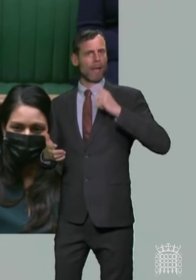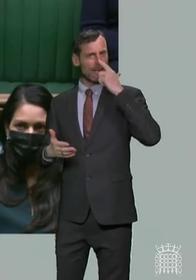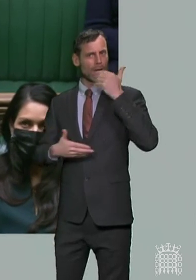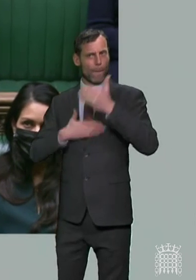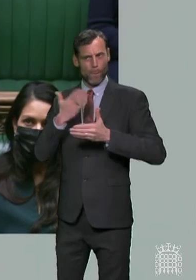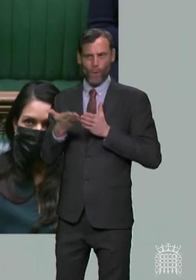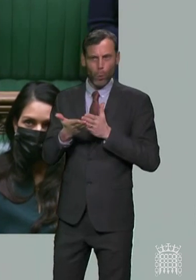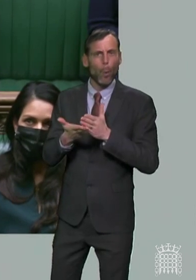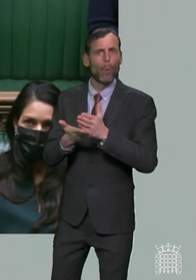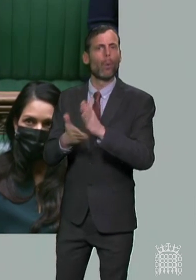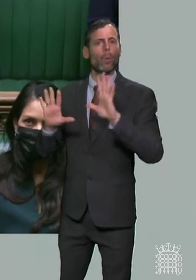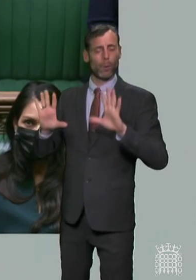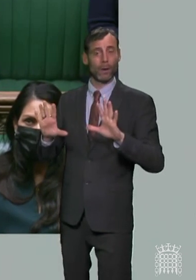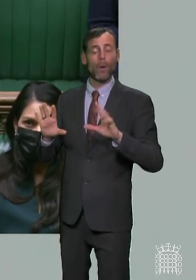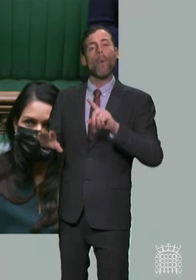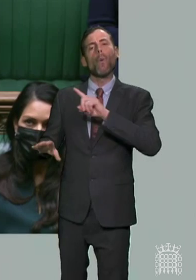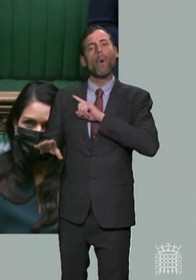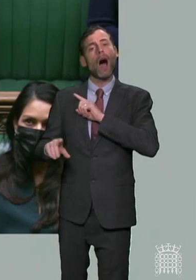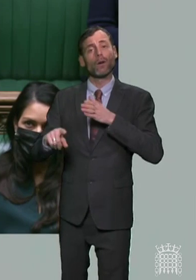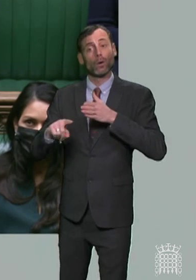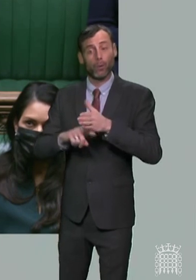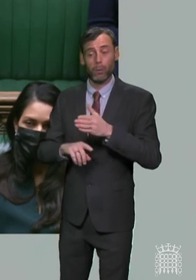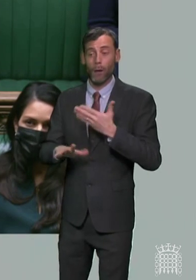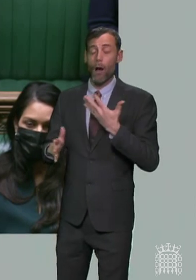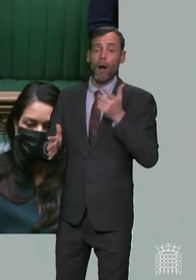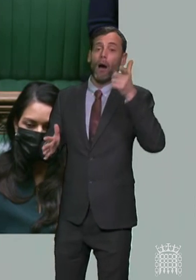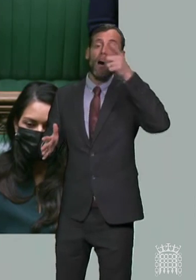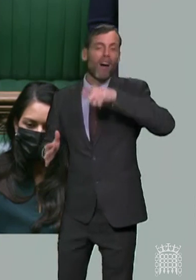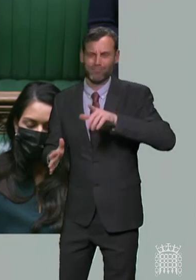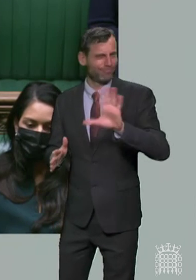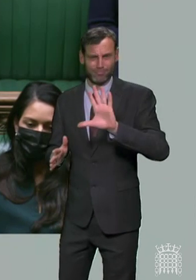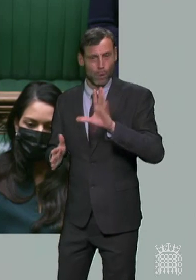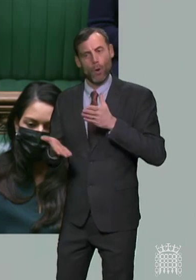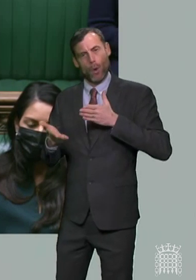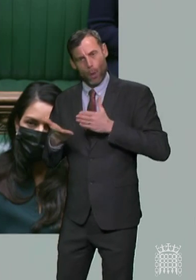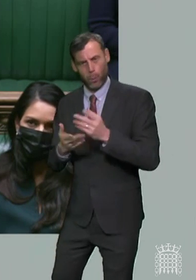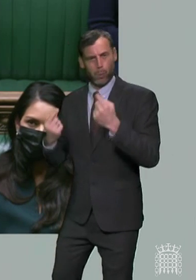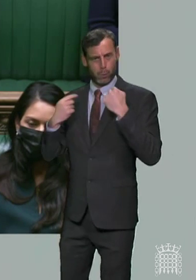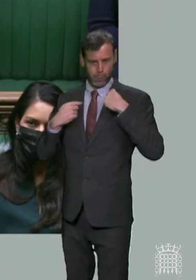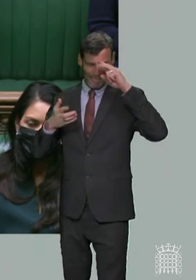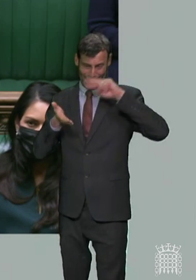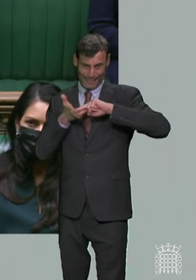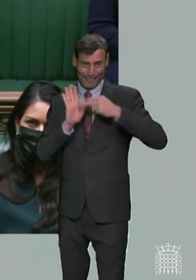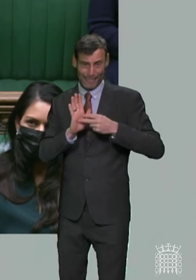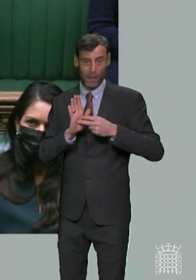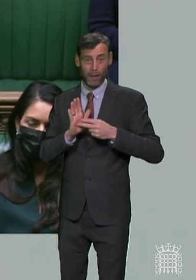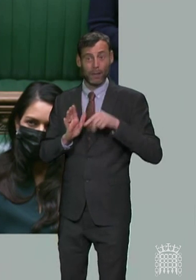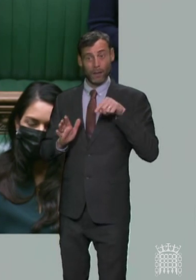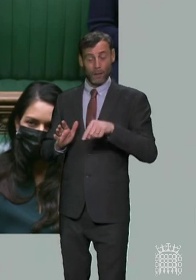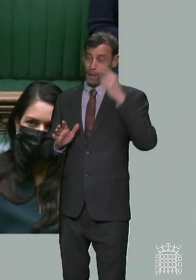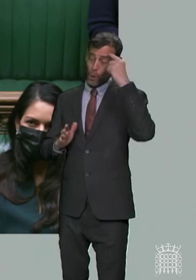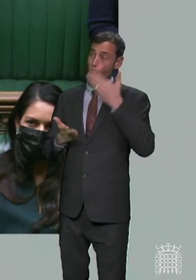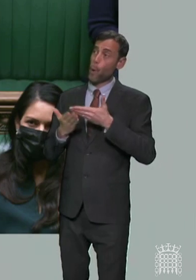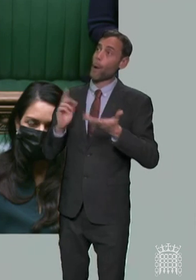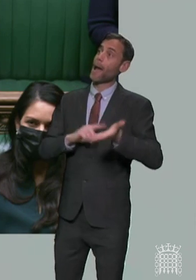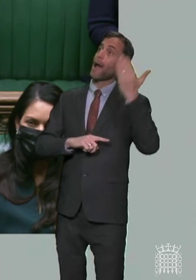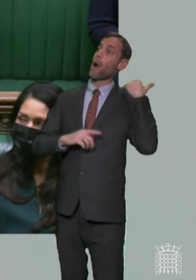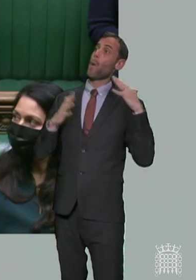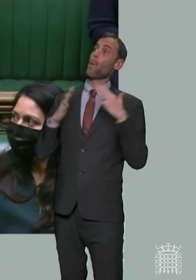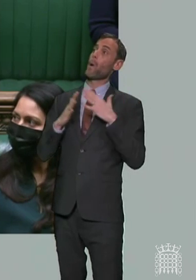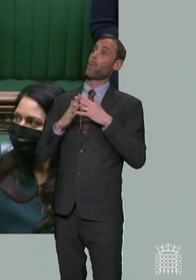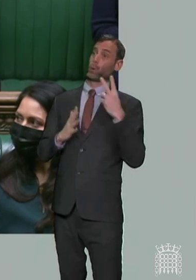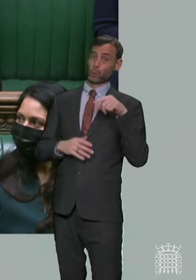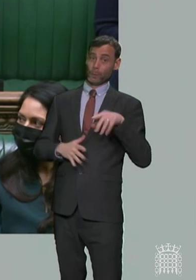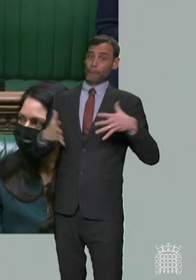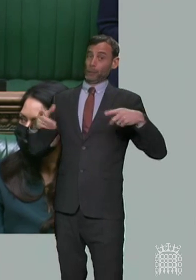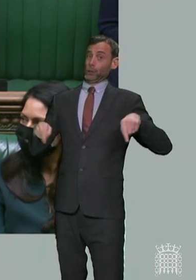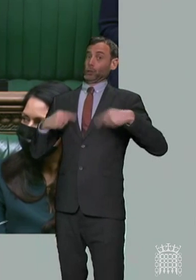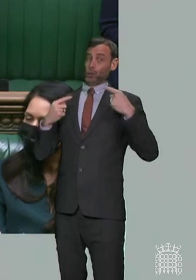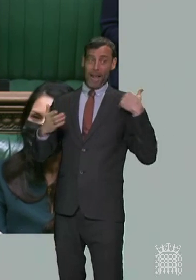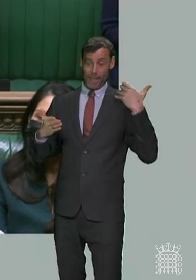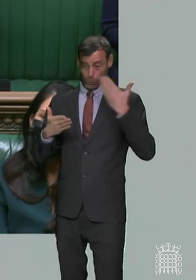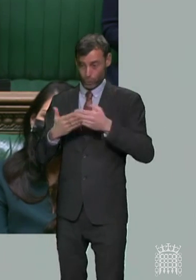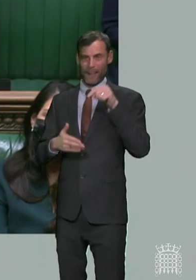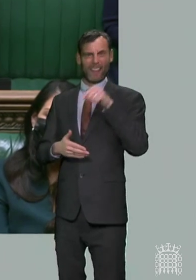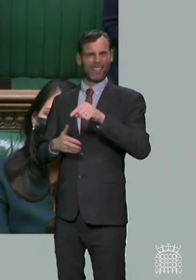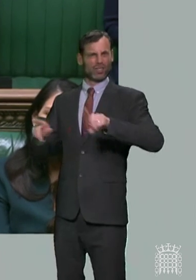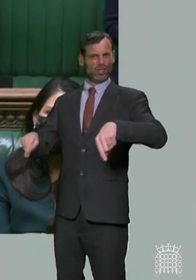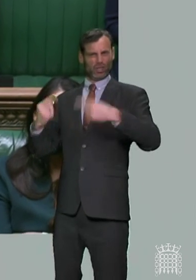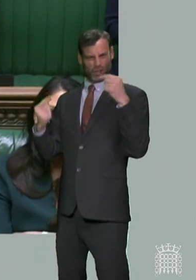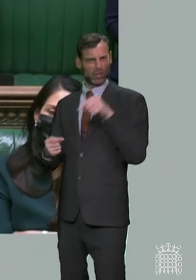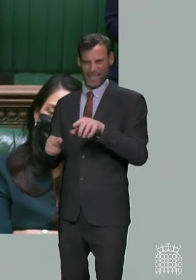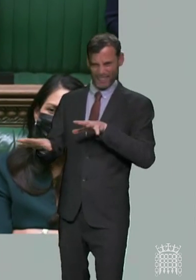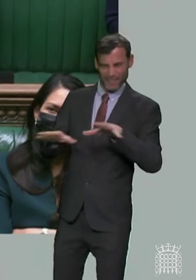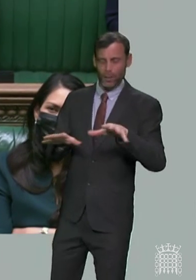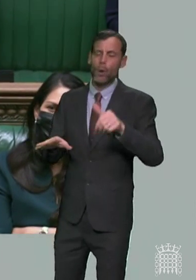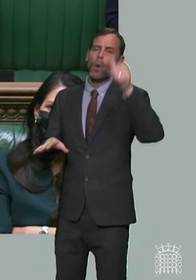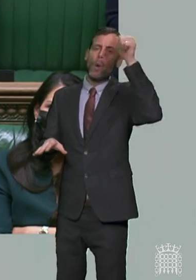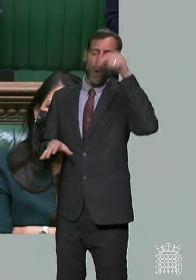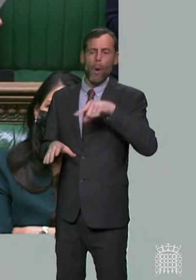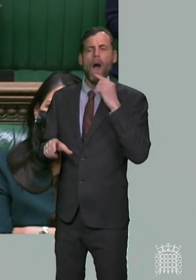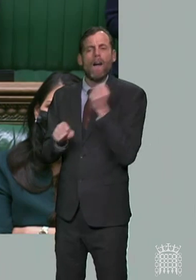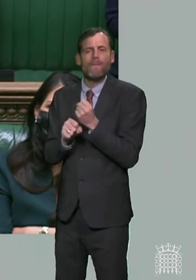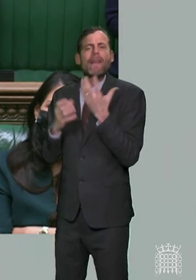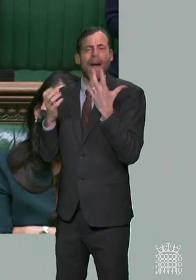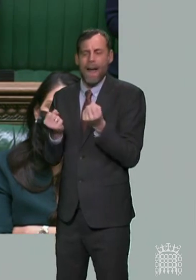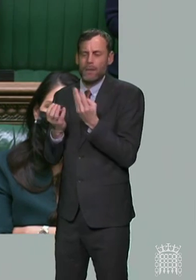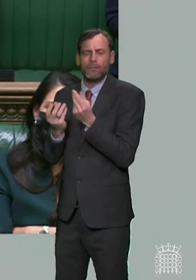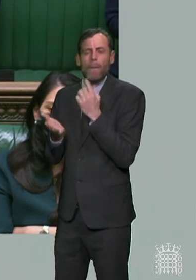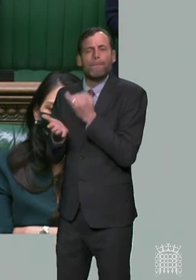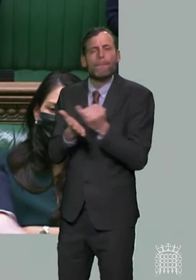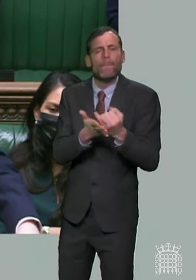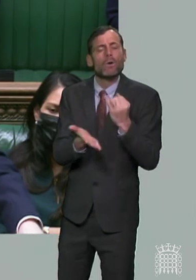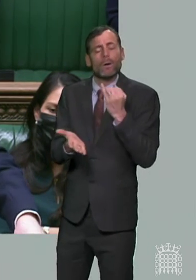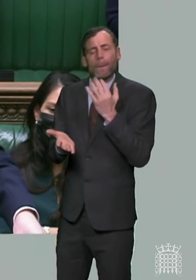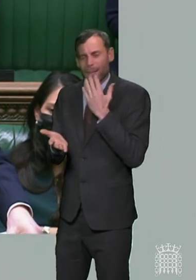That is no accident of history. Confronted by the nation’s biggest challenge since the second world war and the worst pandemic since 1918, any Government would get some things wrong, but this Government got the big things right.